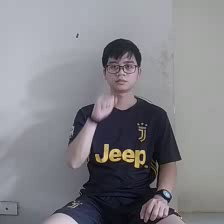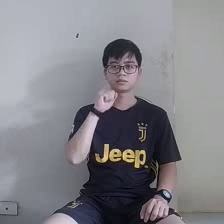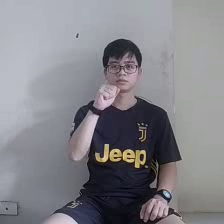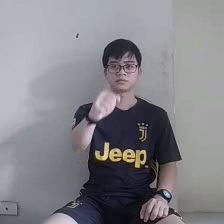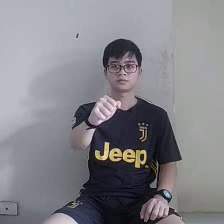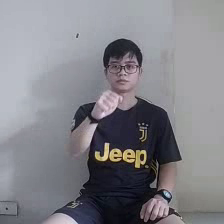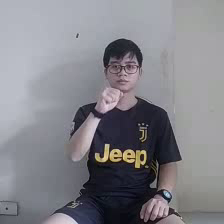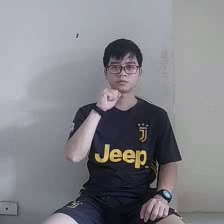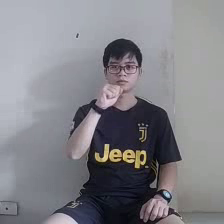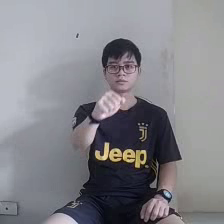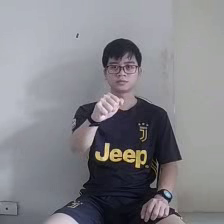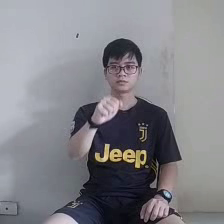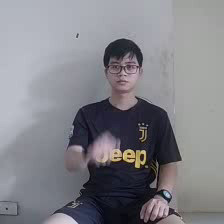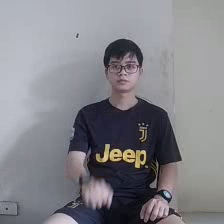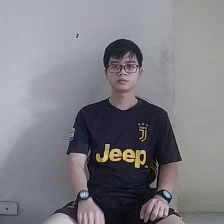Phỏng vấn